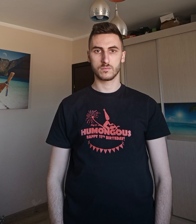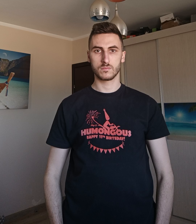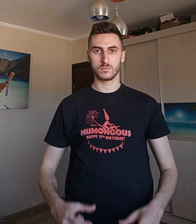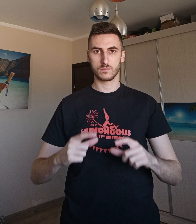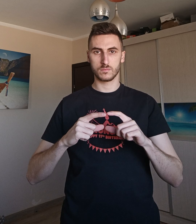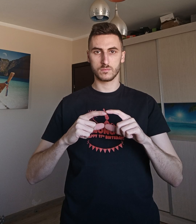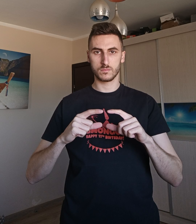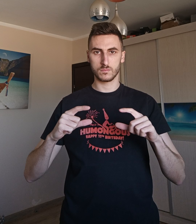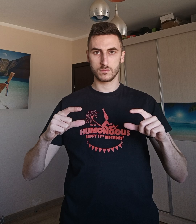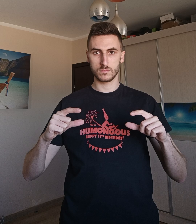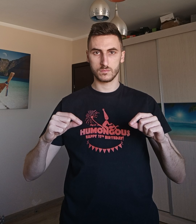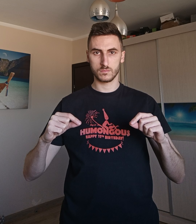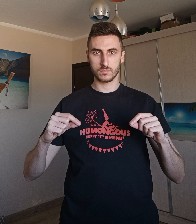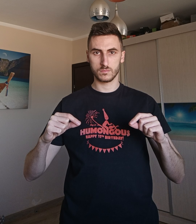כרטיס